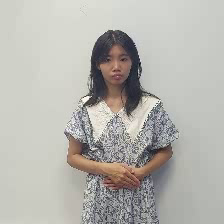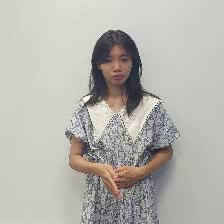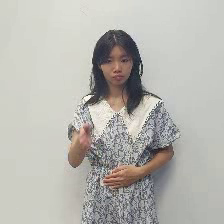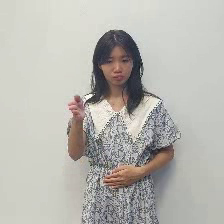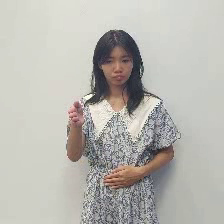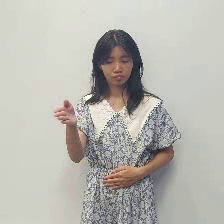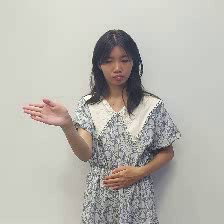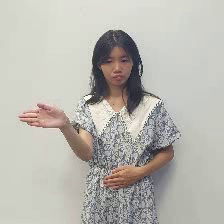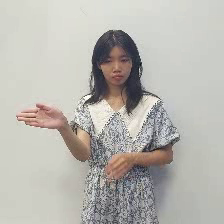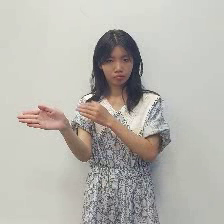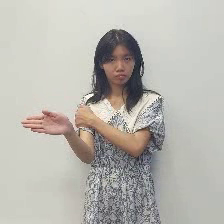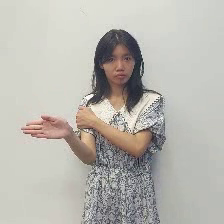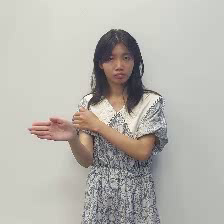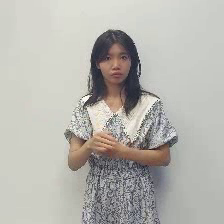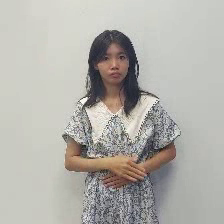Rẽ phải